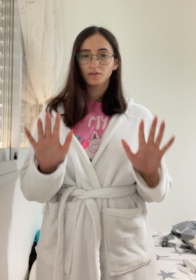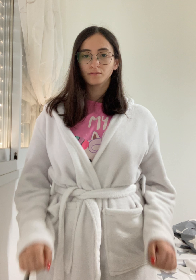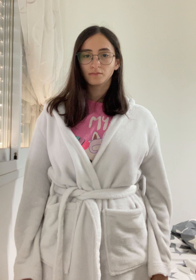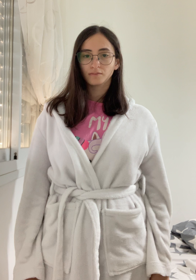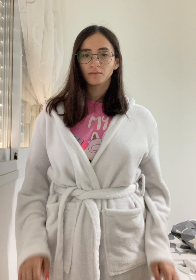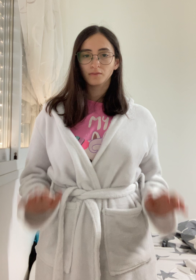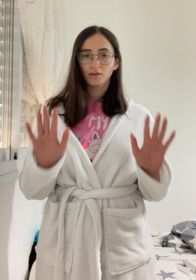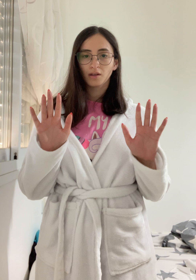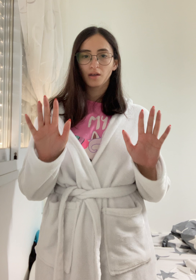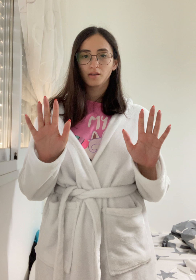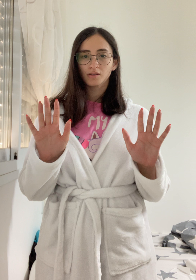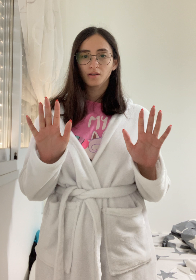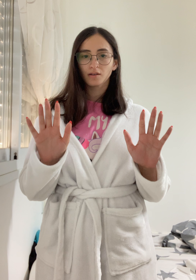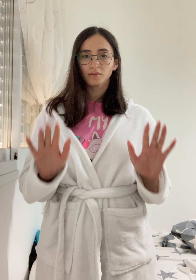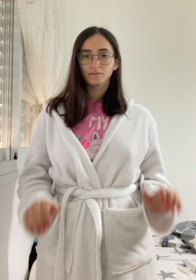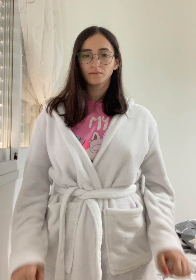עשר